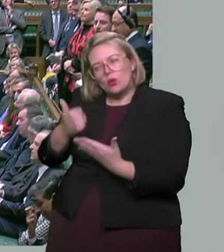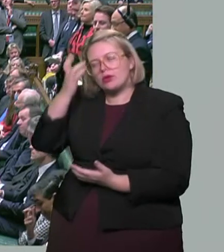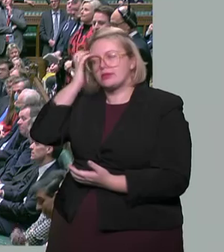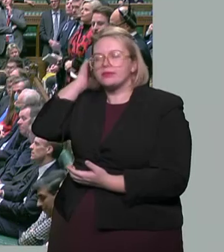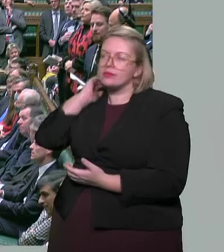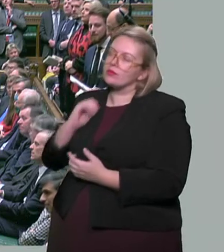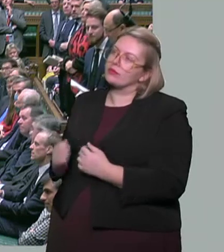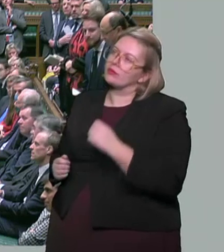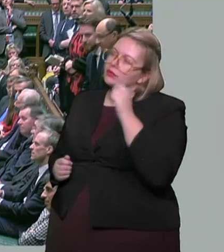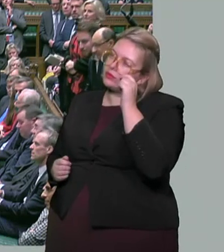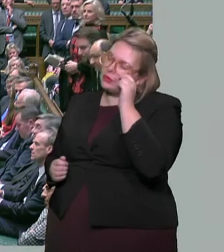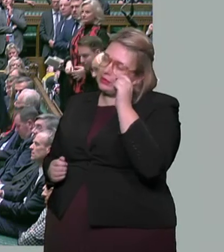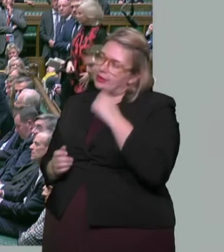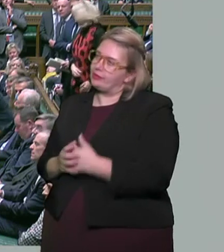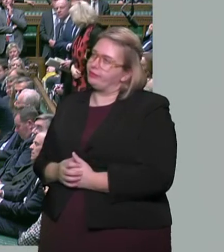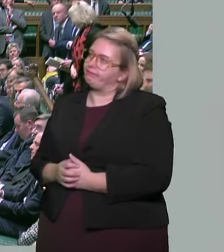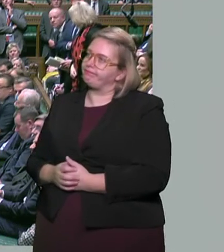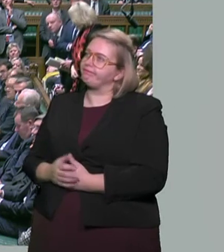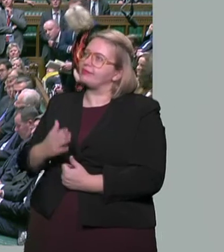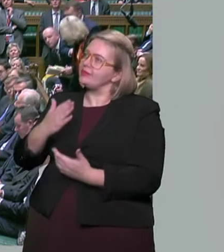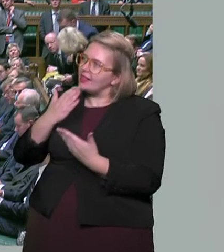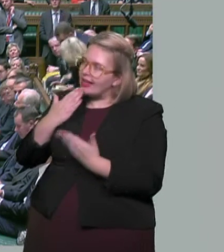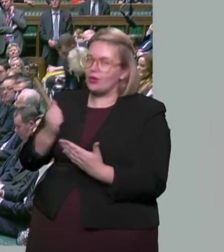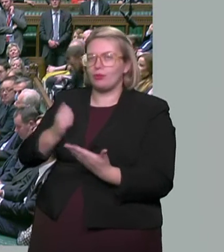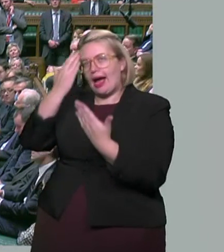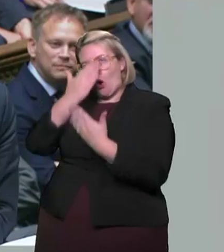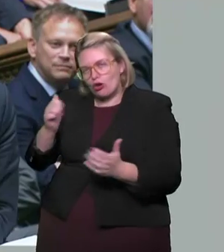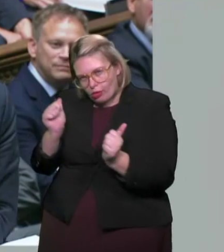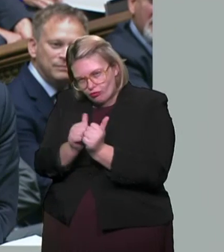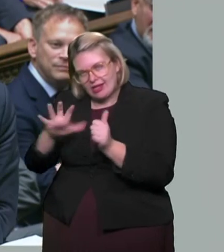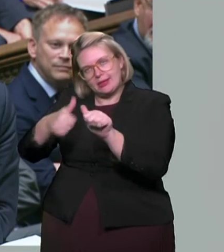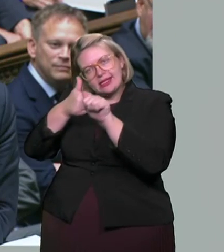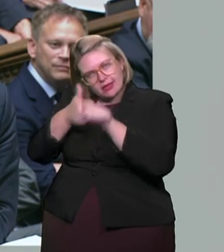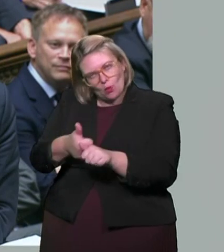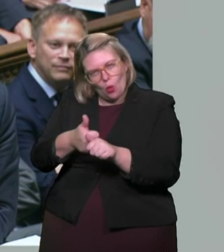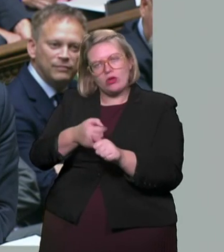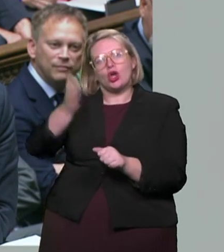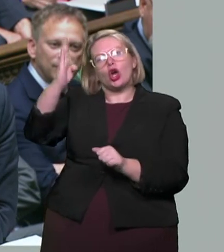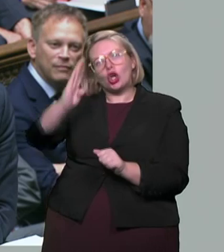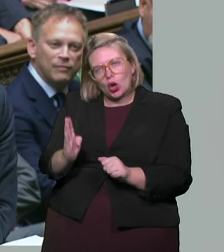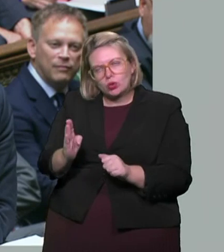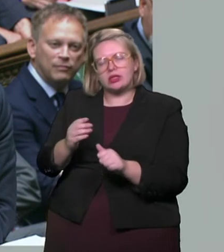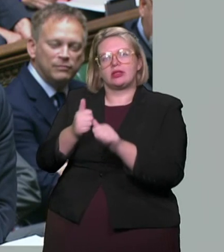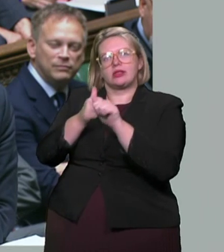I thank my honourable Friend for what he is doing for fishing, for coastal communities and for Brixham in particular.